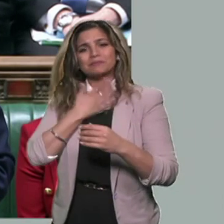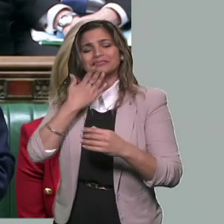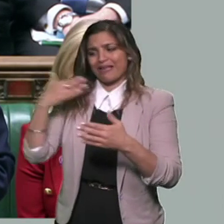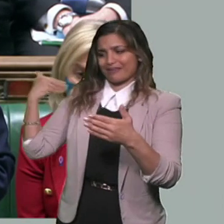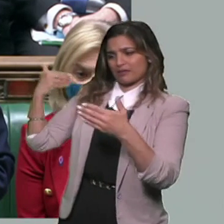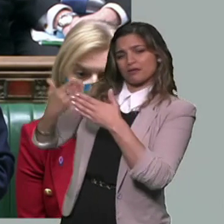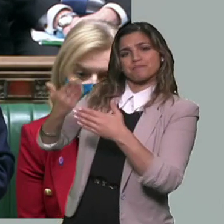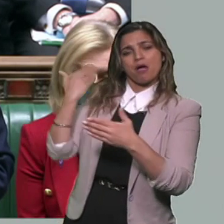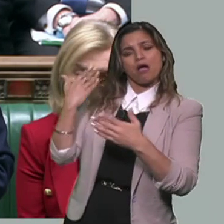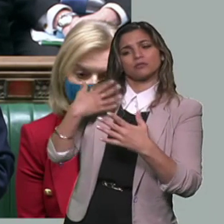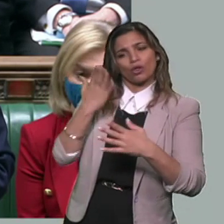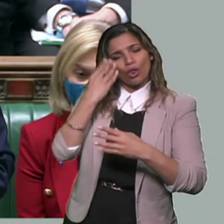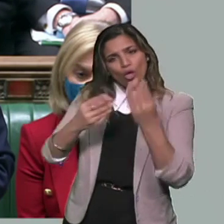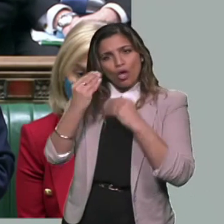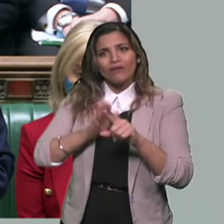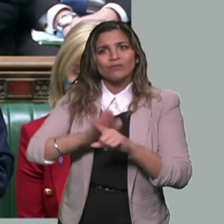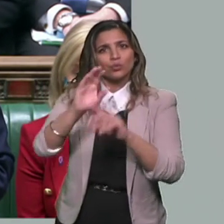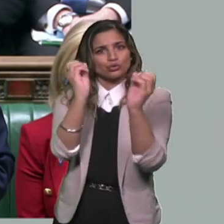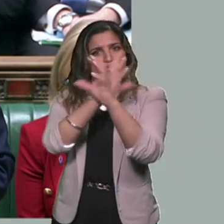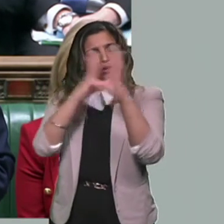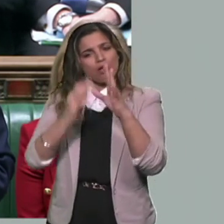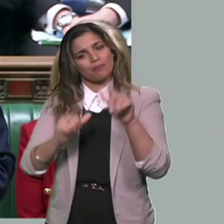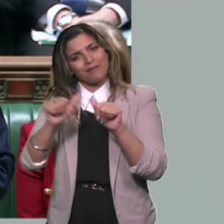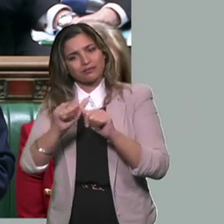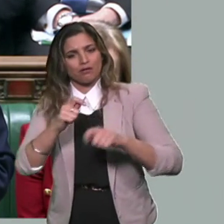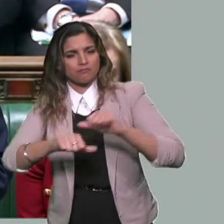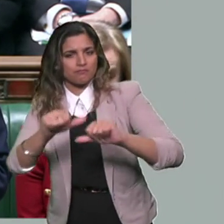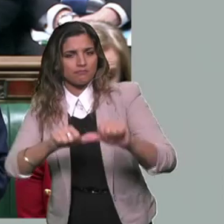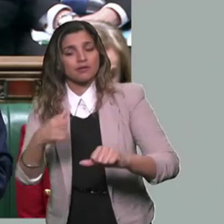This morning I had meetings with ministerial colleagues and others.